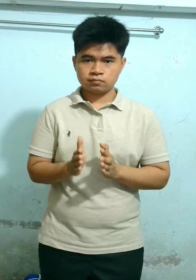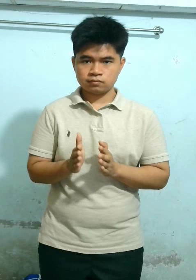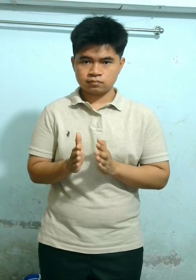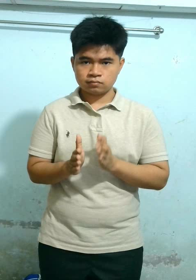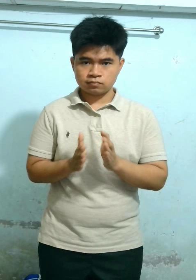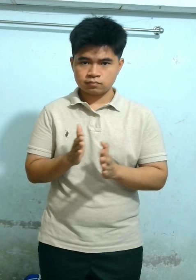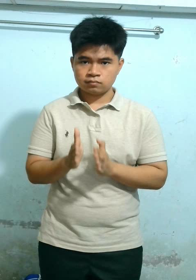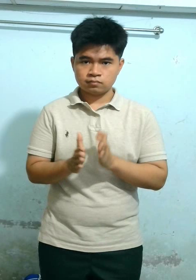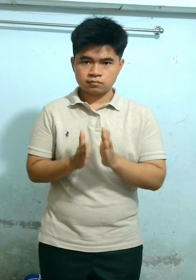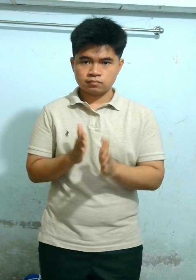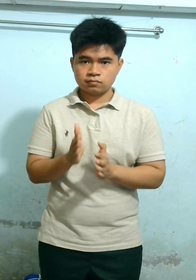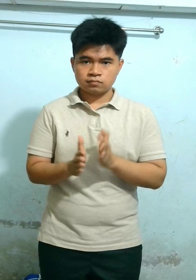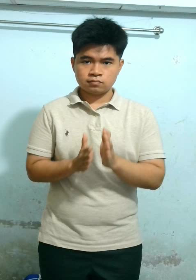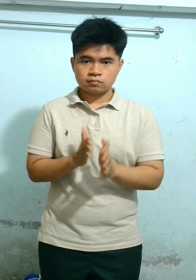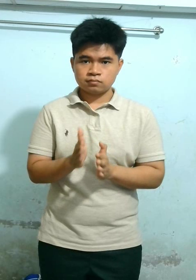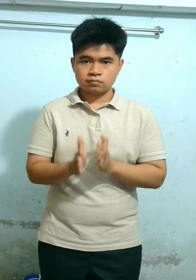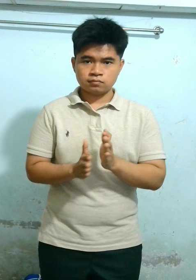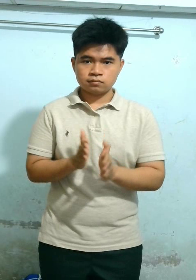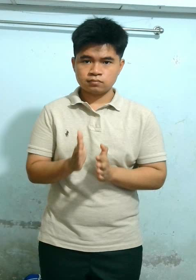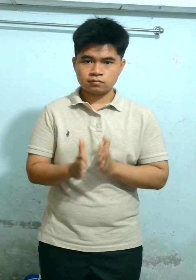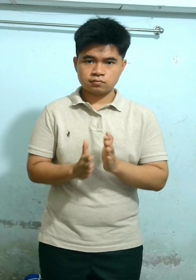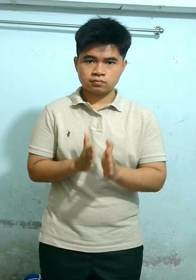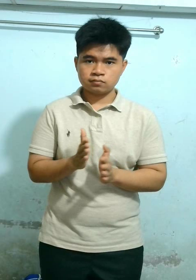ngon ngu ki hieu